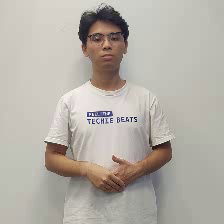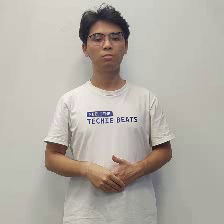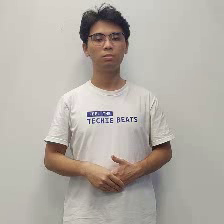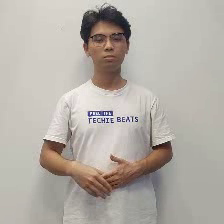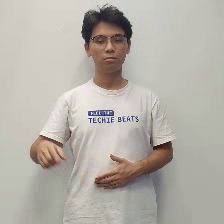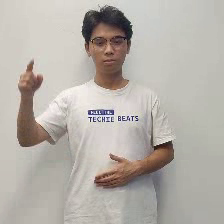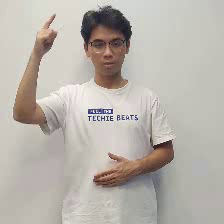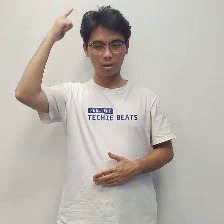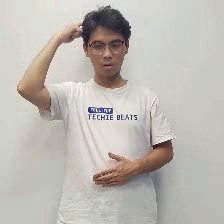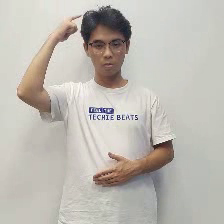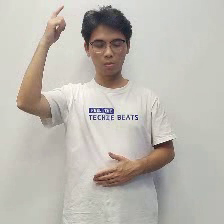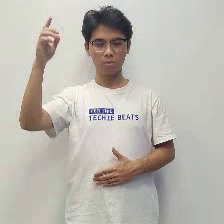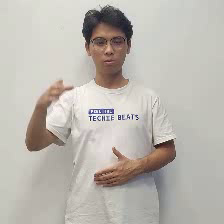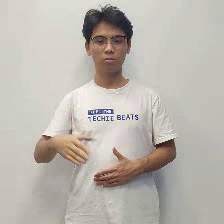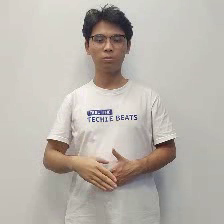Đầu